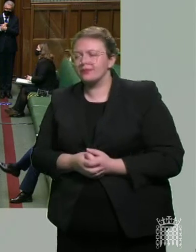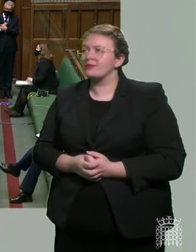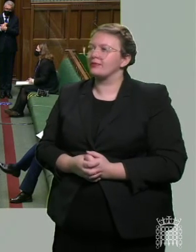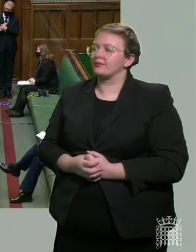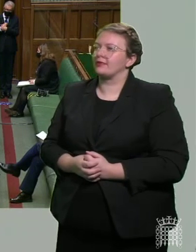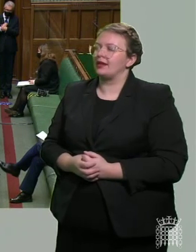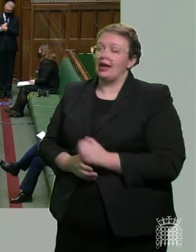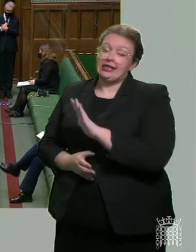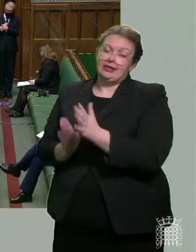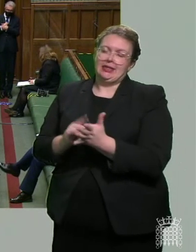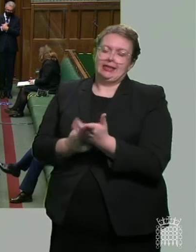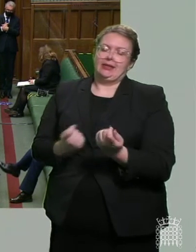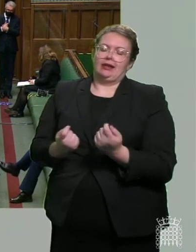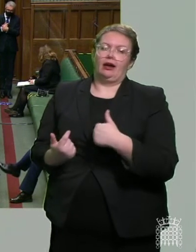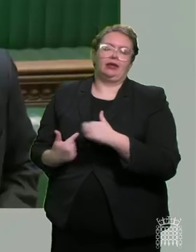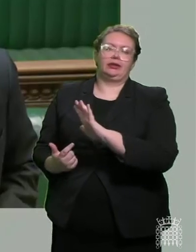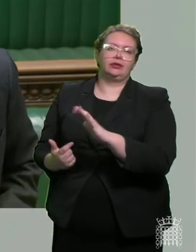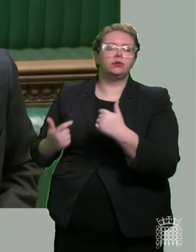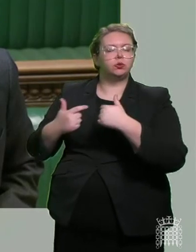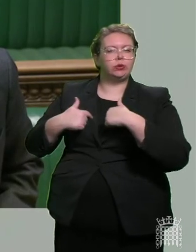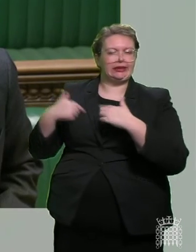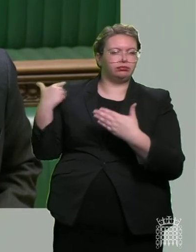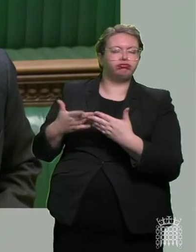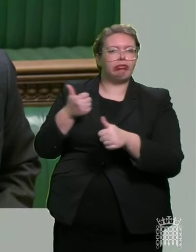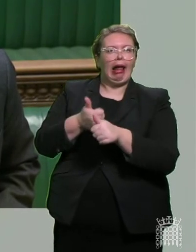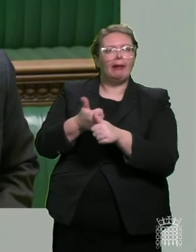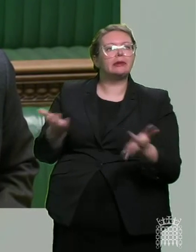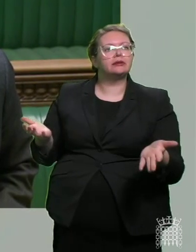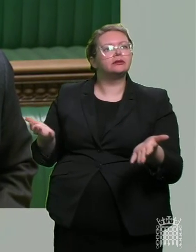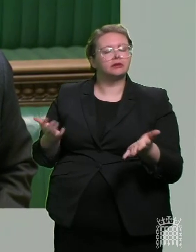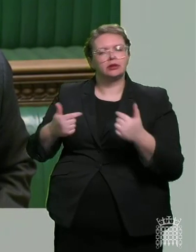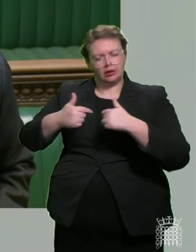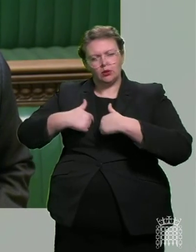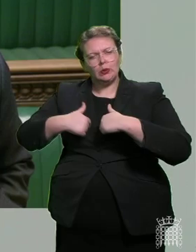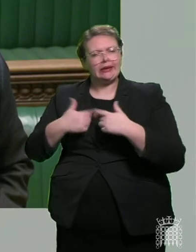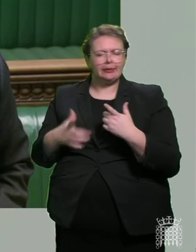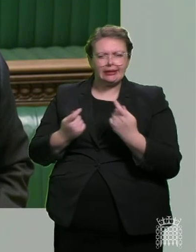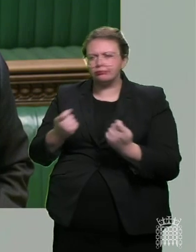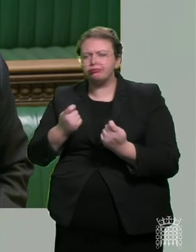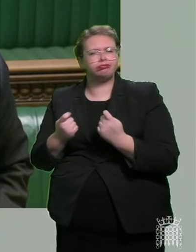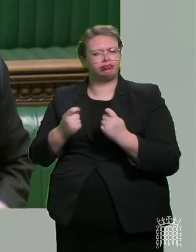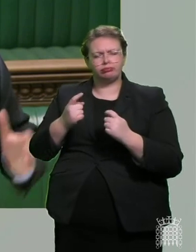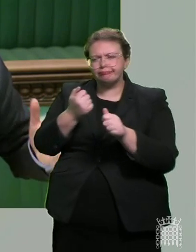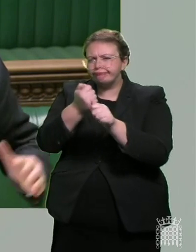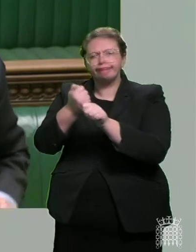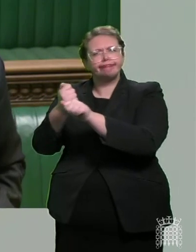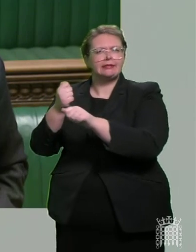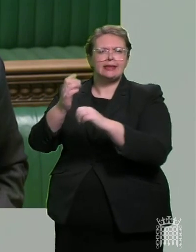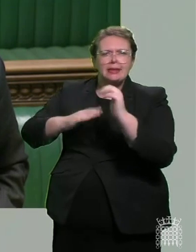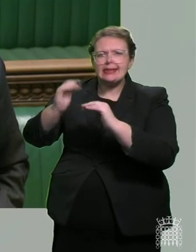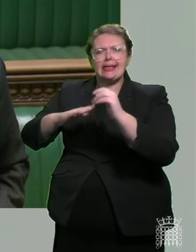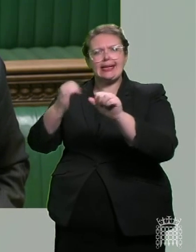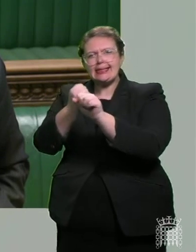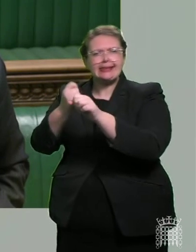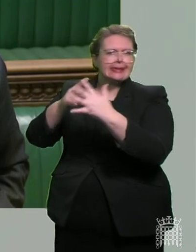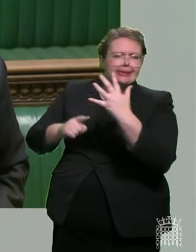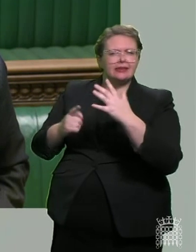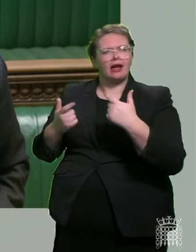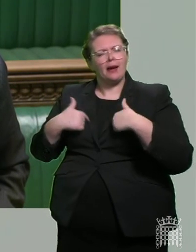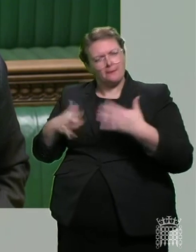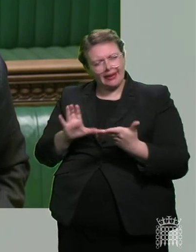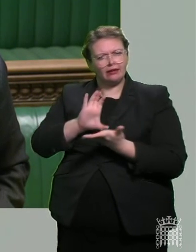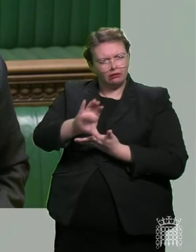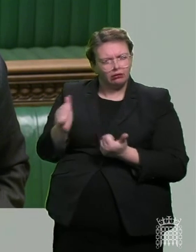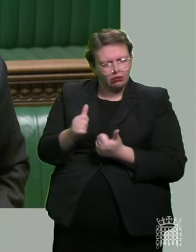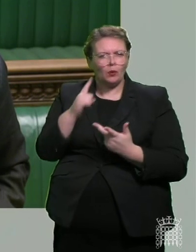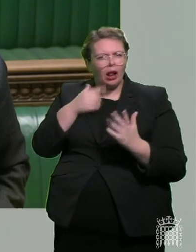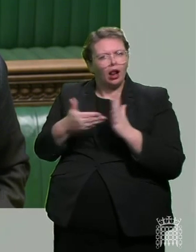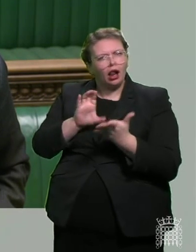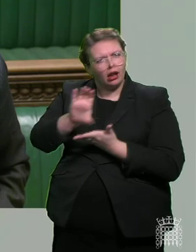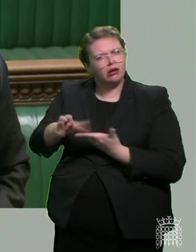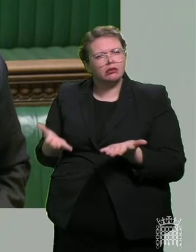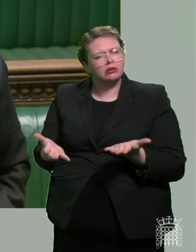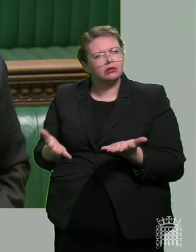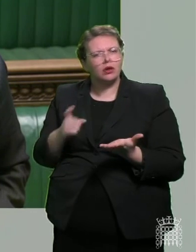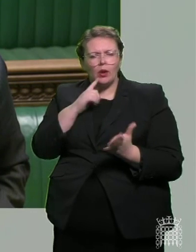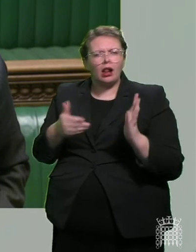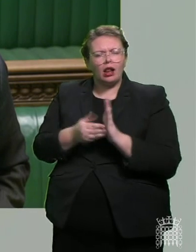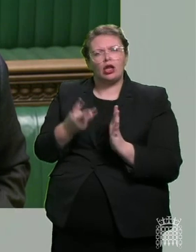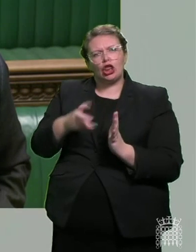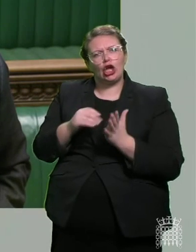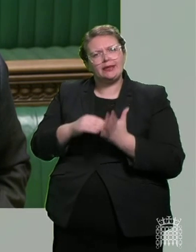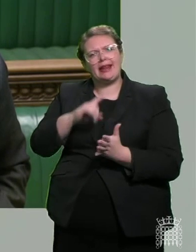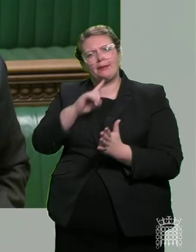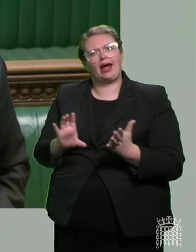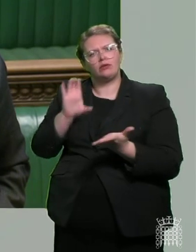This is the right honourable and learned Gentleman who only recently said that quarantine measures are “a blunt instrument” and whose shadow Transport Secretary said that quarantine should be “lessened”.